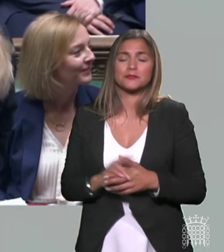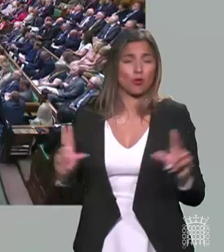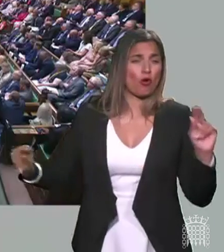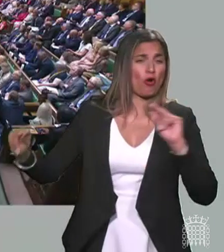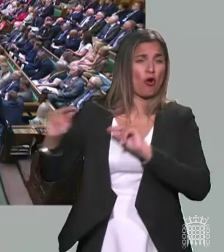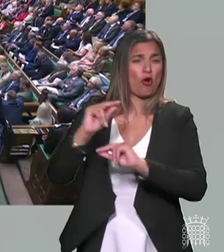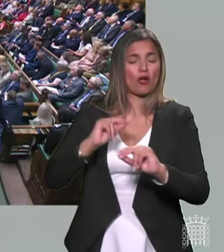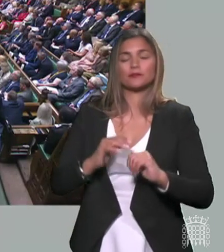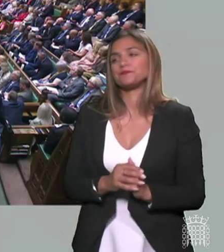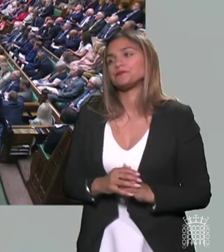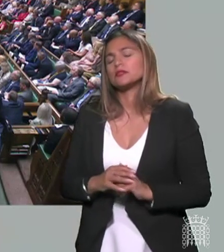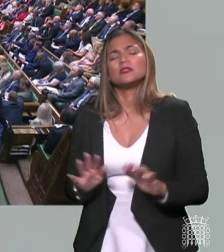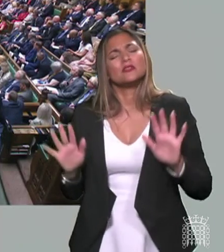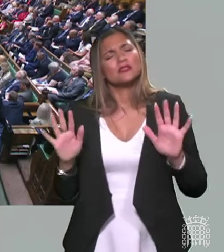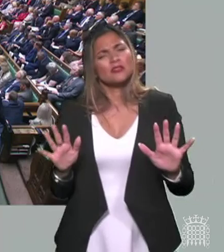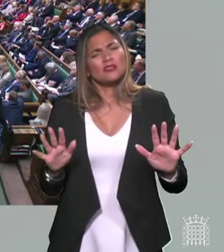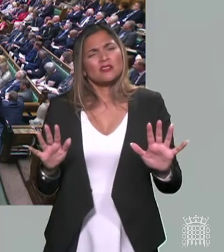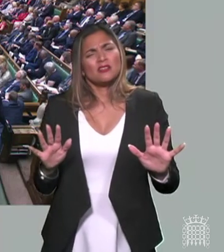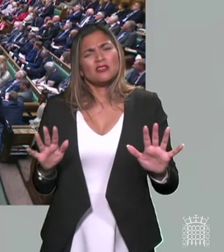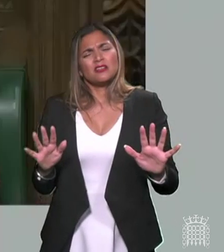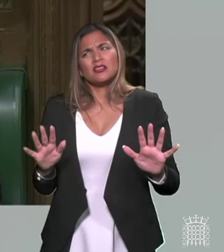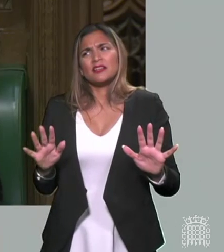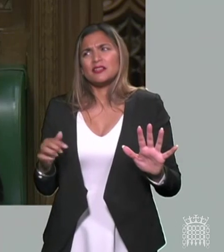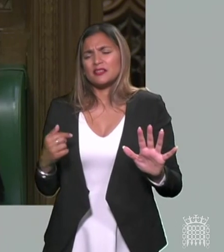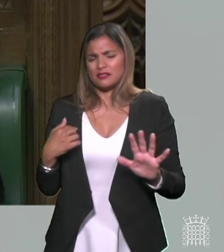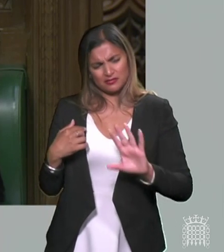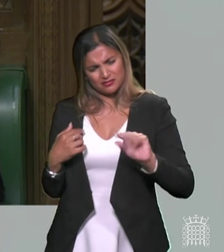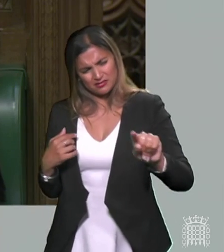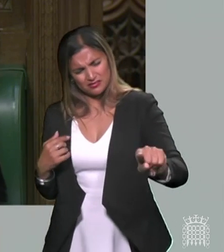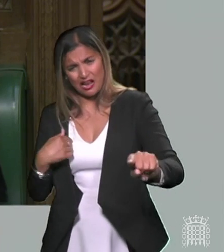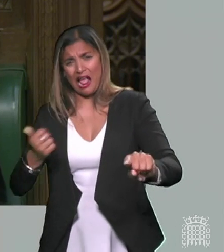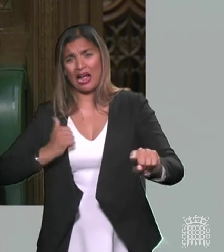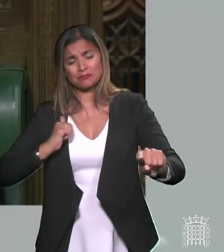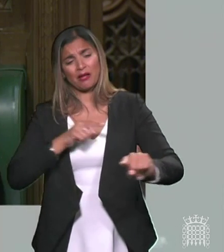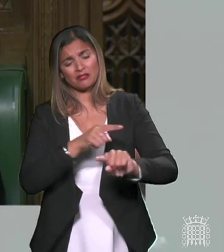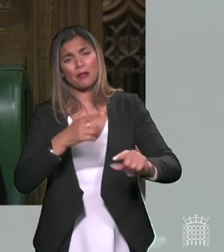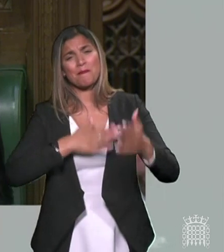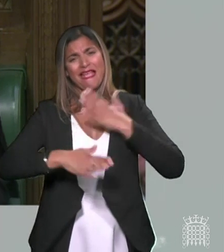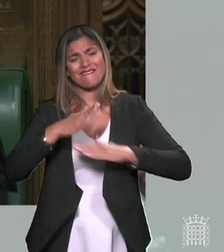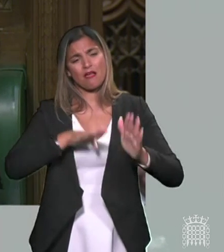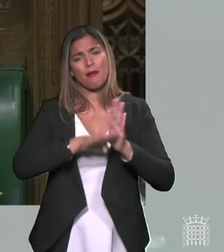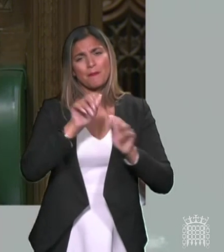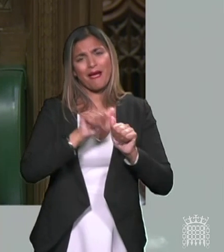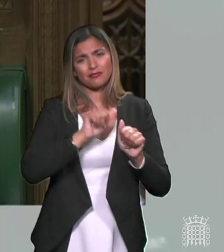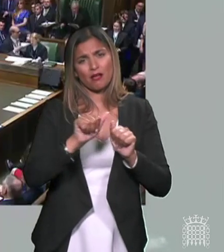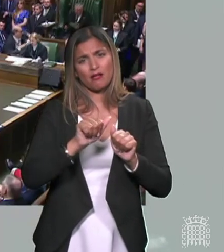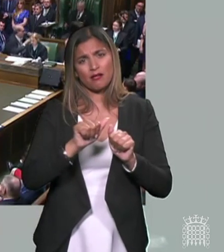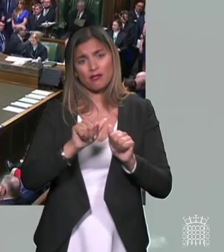Order. I just say to Members at this end of the Labour Front Bench that I expect better behaviour, and I am certainly going to get it.